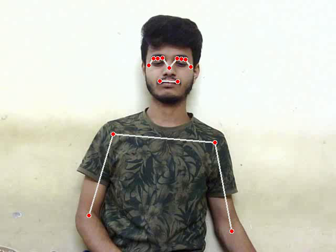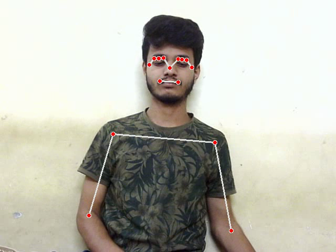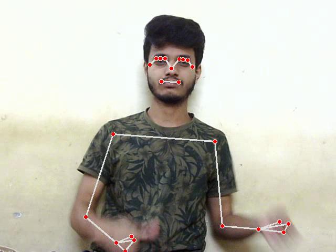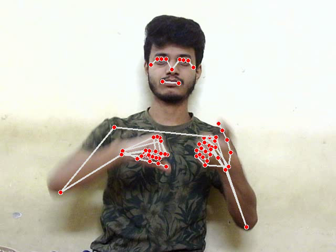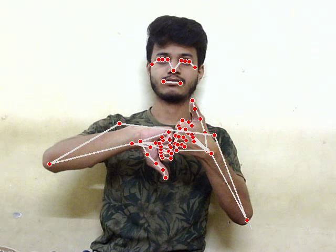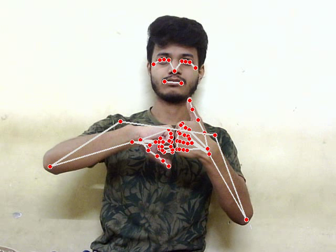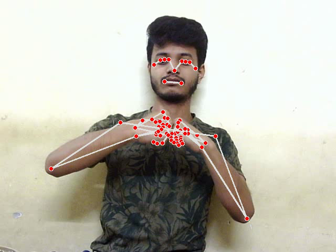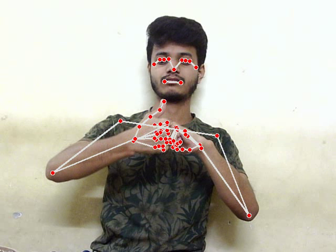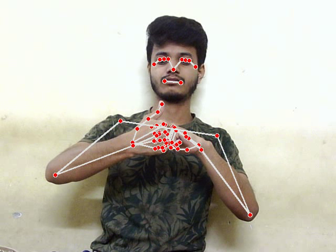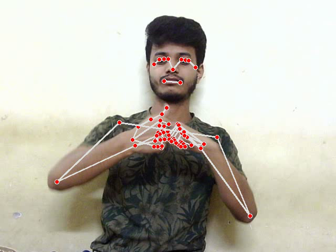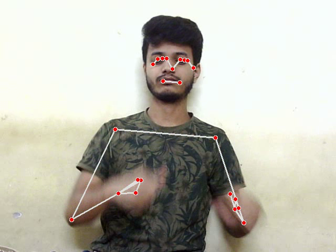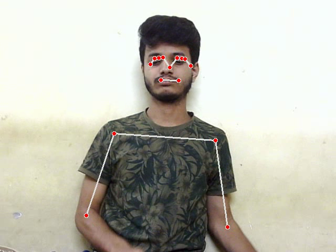how